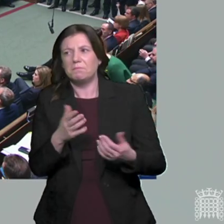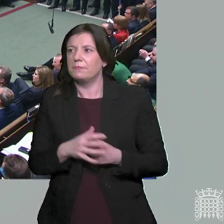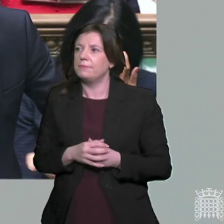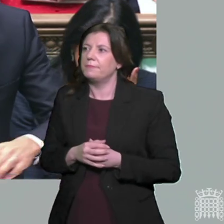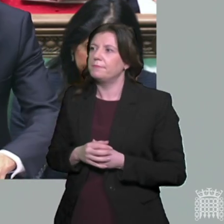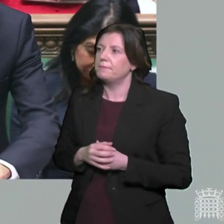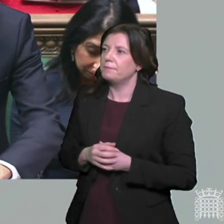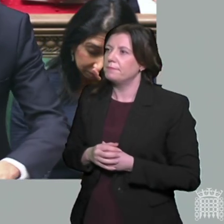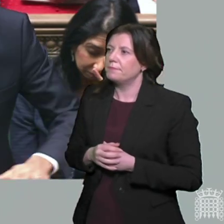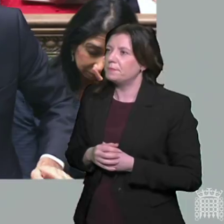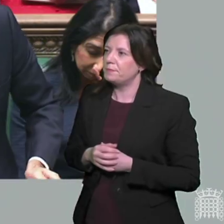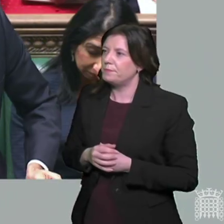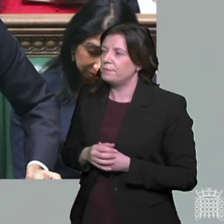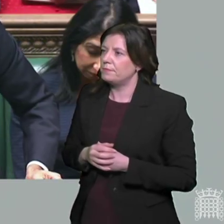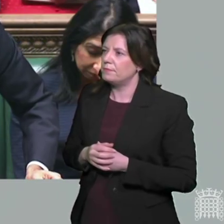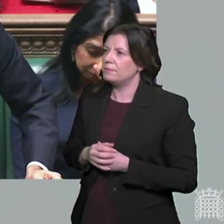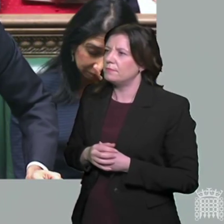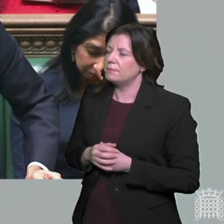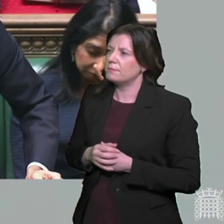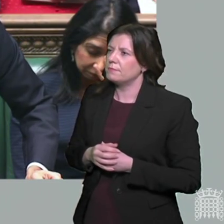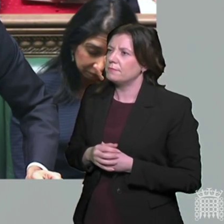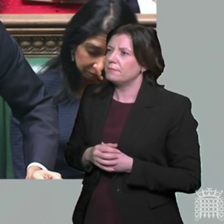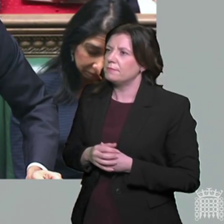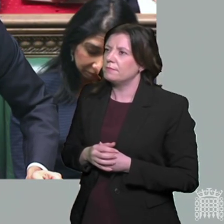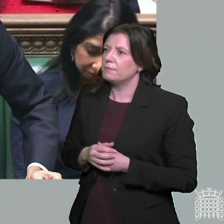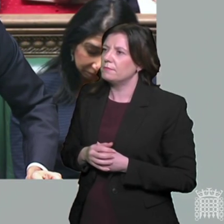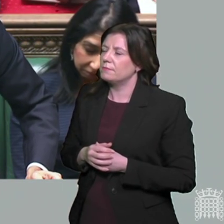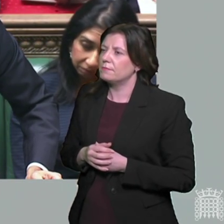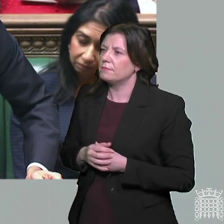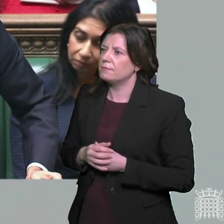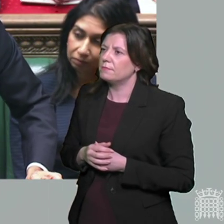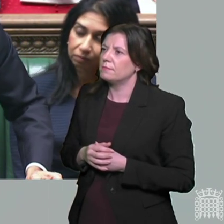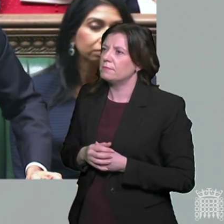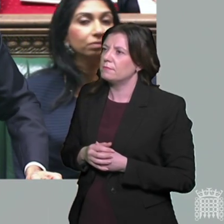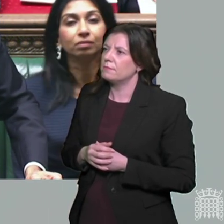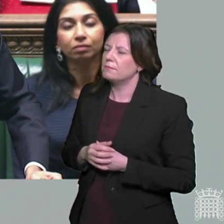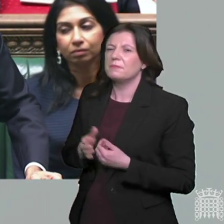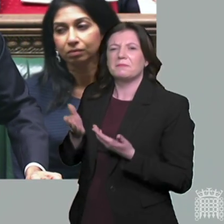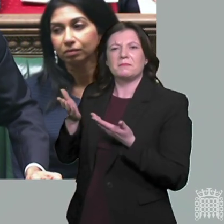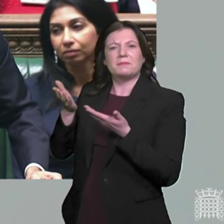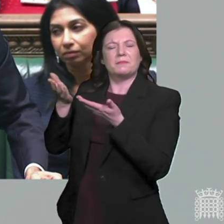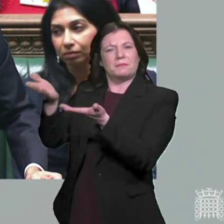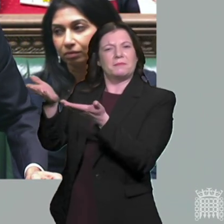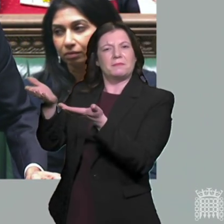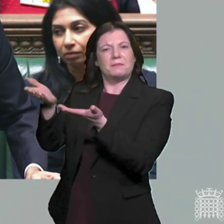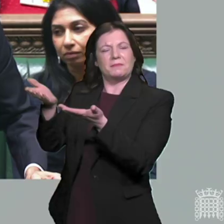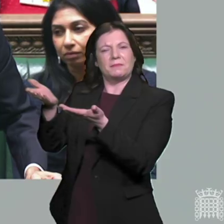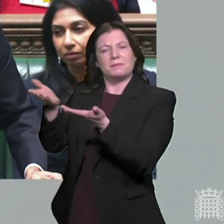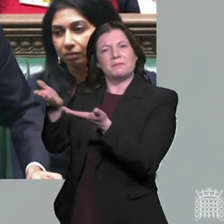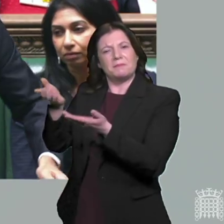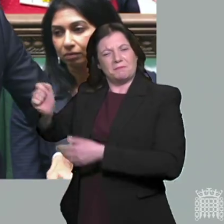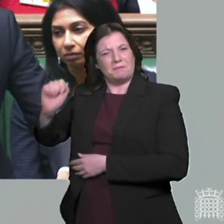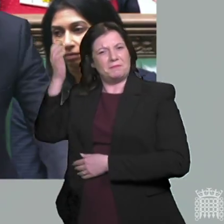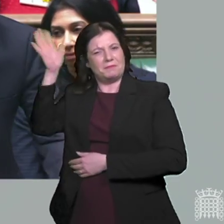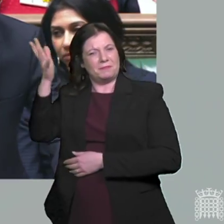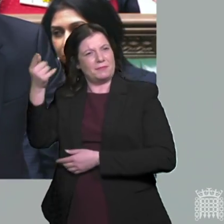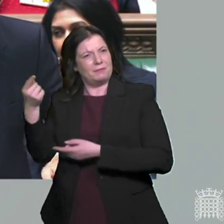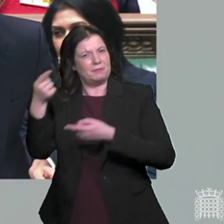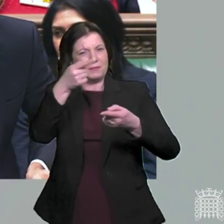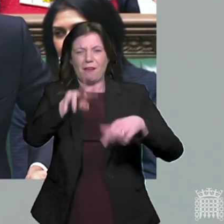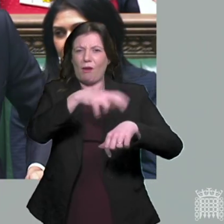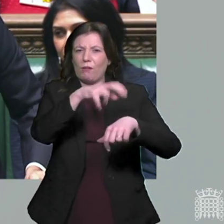It is disappointing that the honourable Gentleman is seeking to play politics with the situation in Northern Ireland.